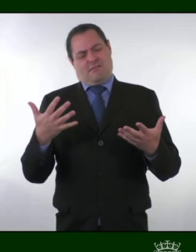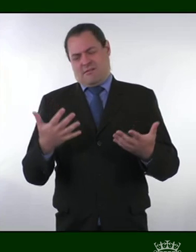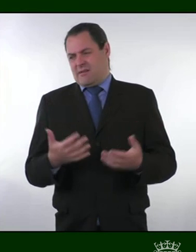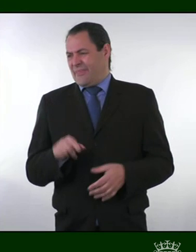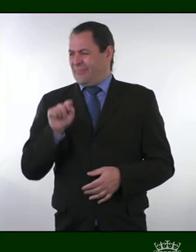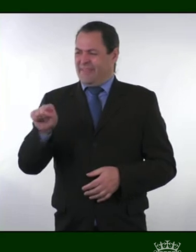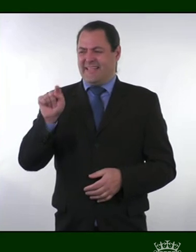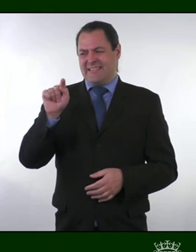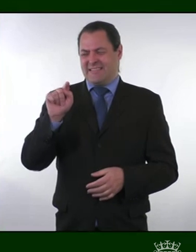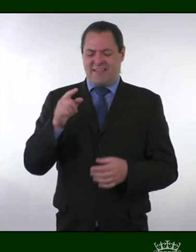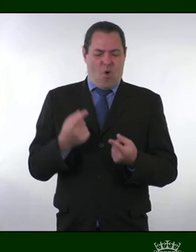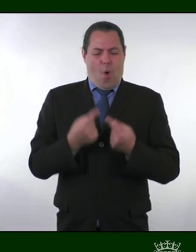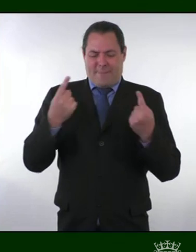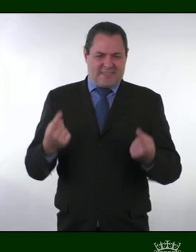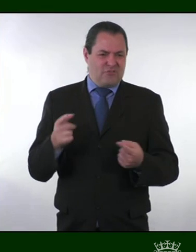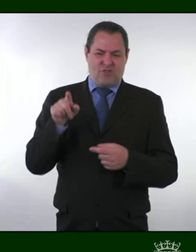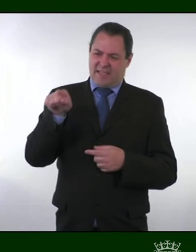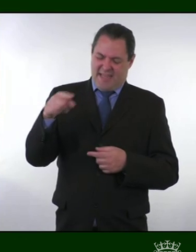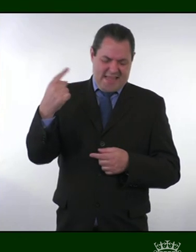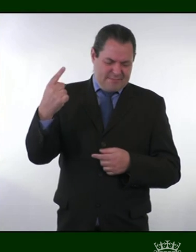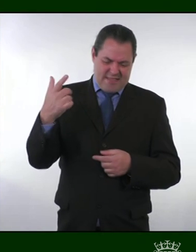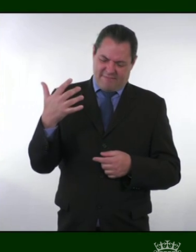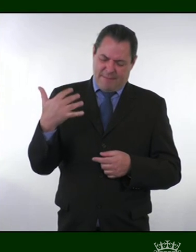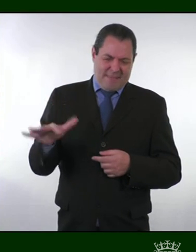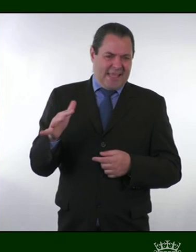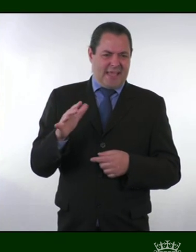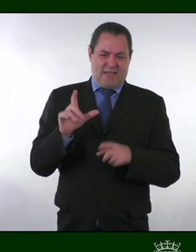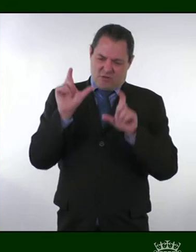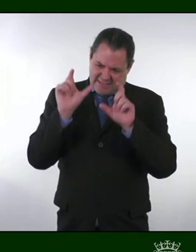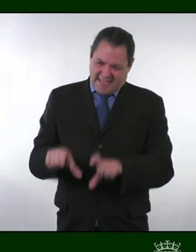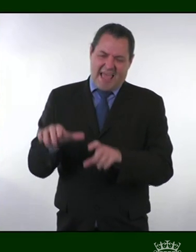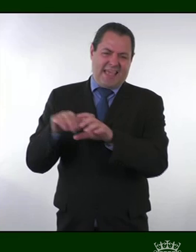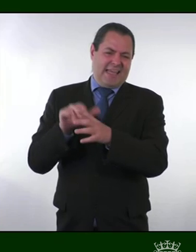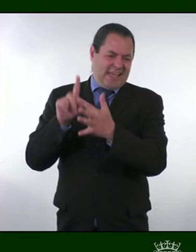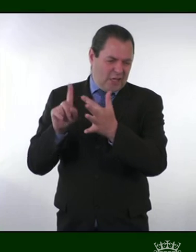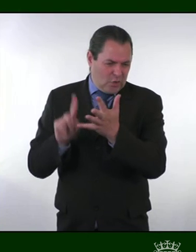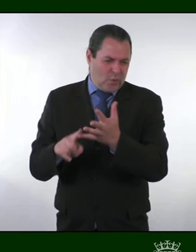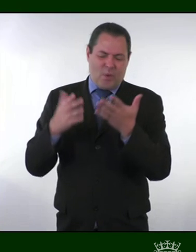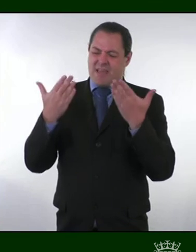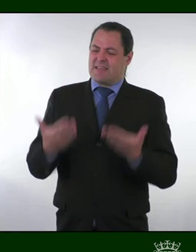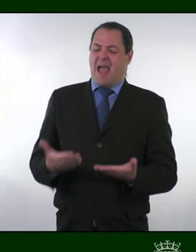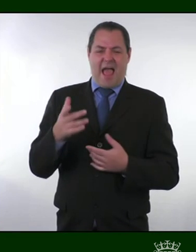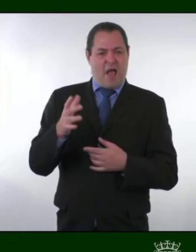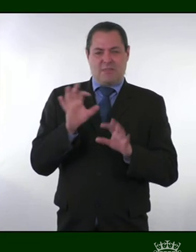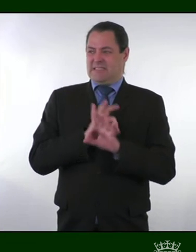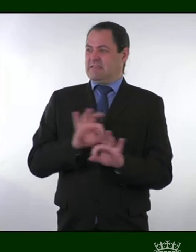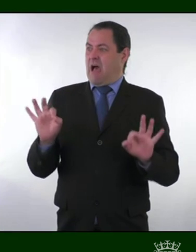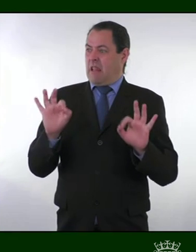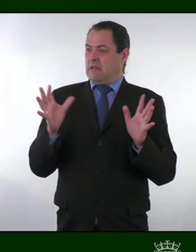This is a Leader of the Opposition who backed remaining in the EU and now is totally silent on the subject.